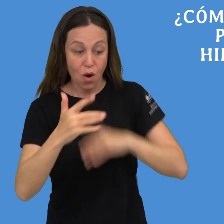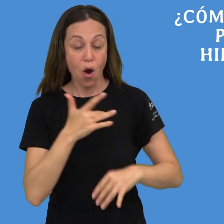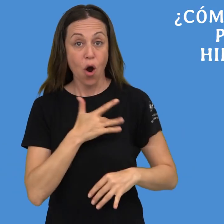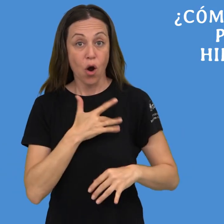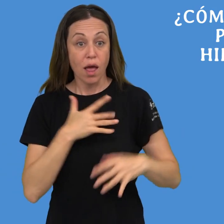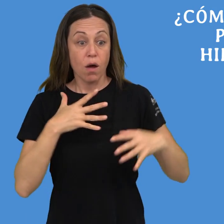corazón